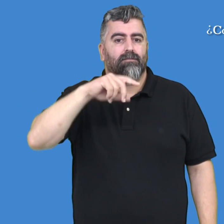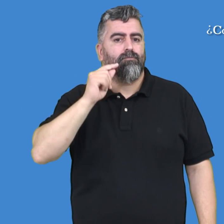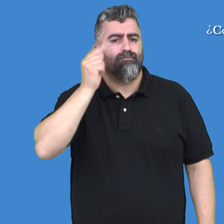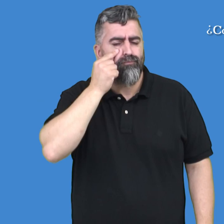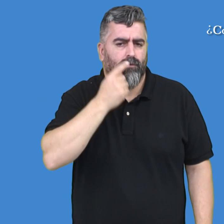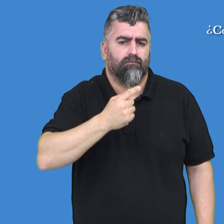descubrir